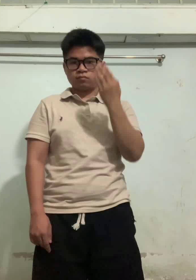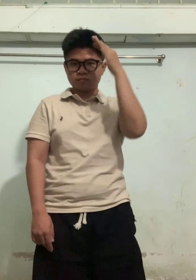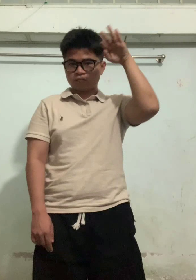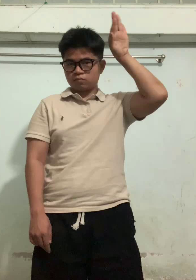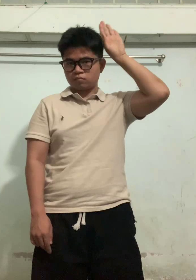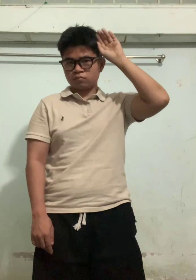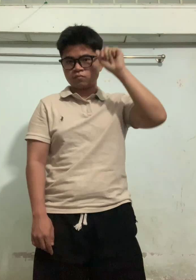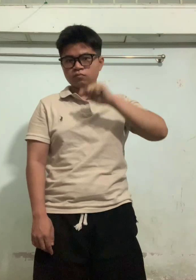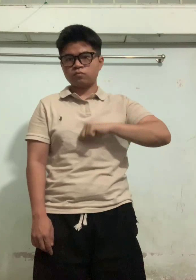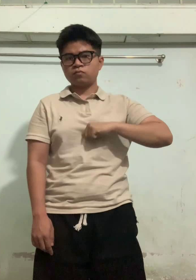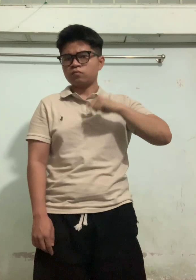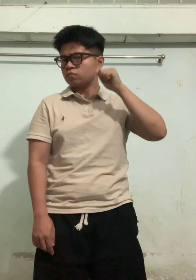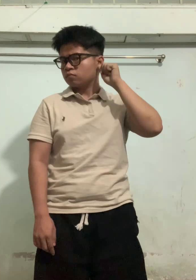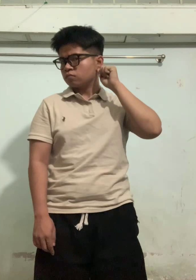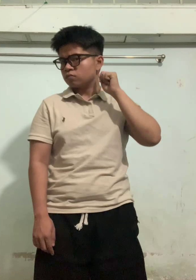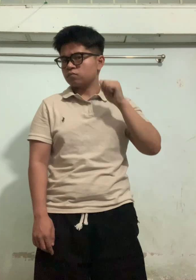thay co